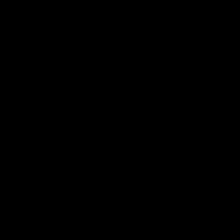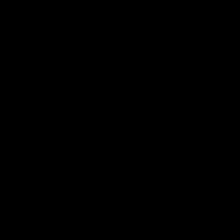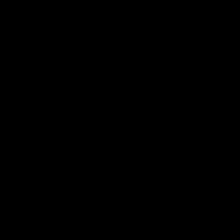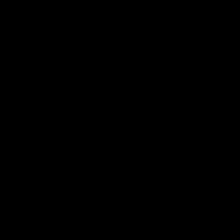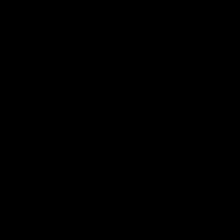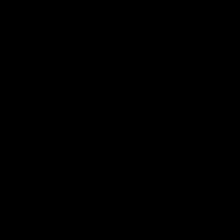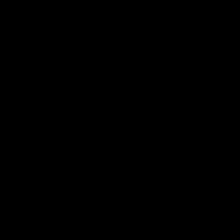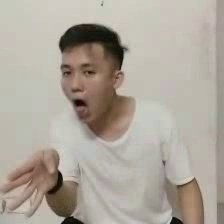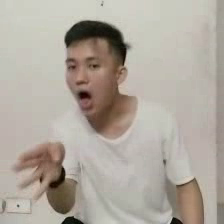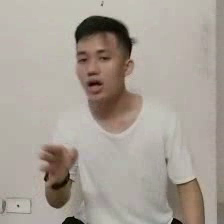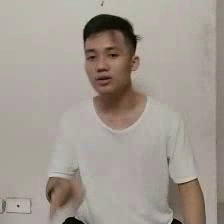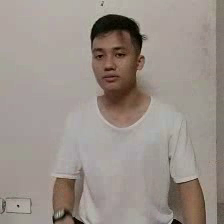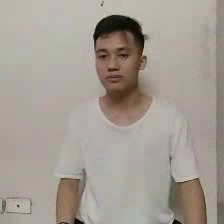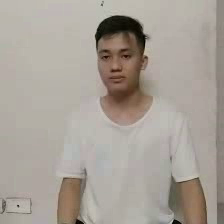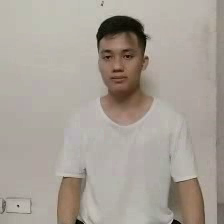Nôn ói